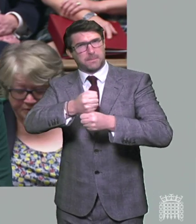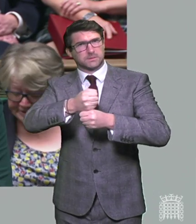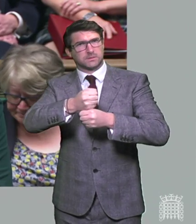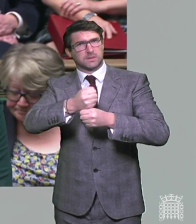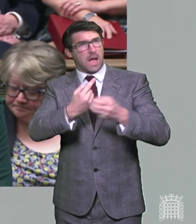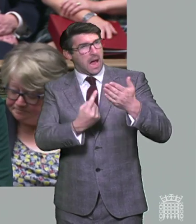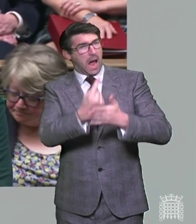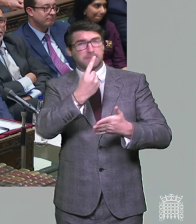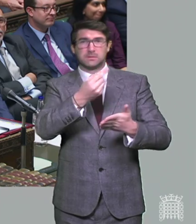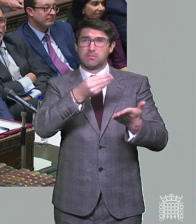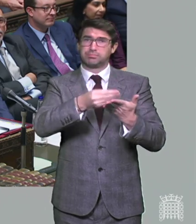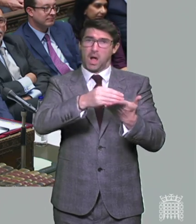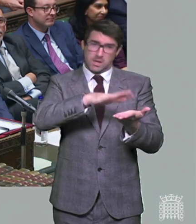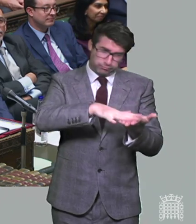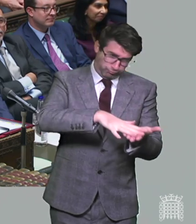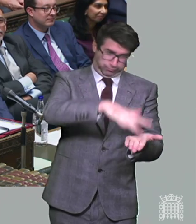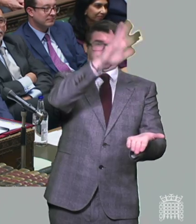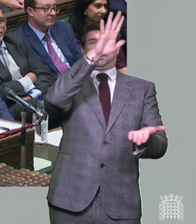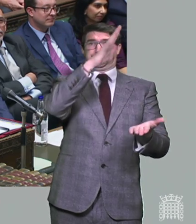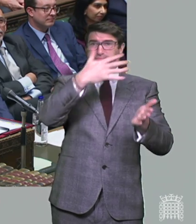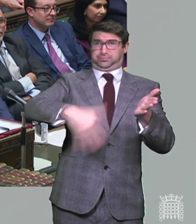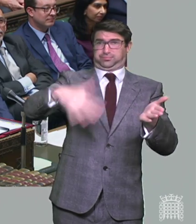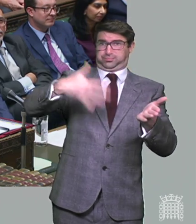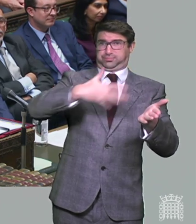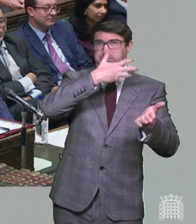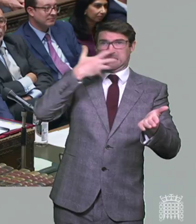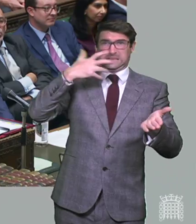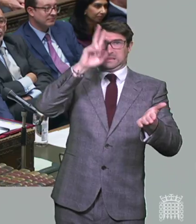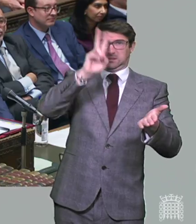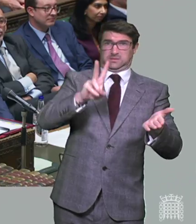We are facing a severe energy crisis.